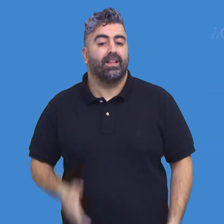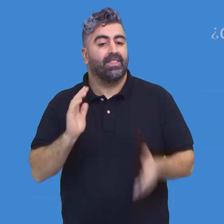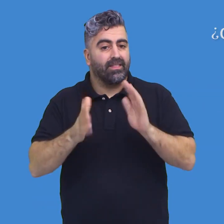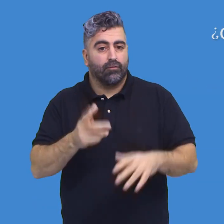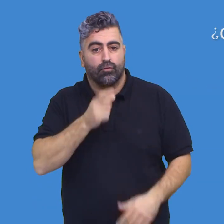terapia